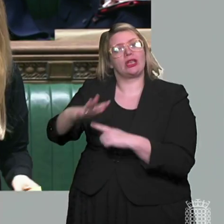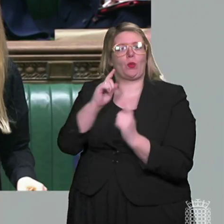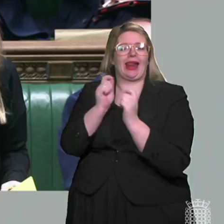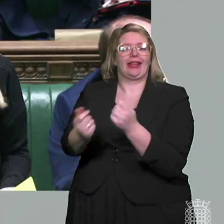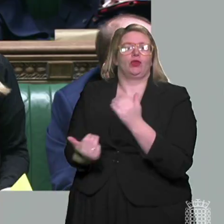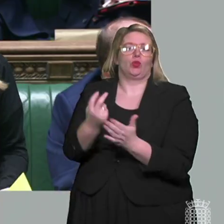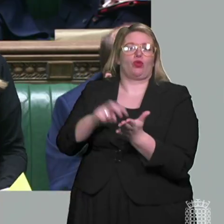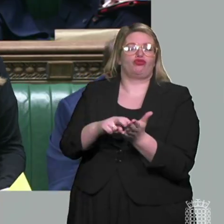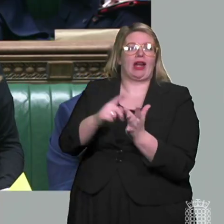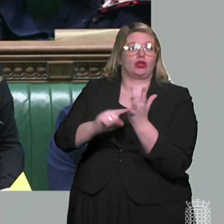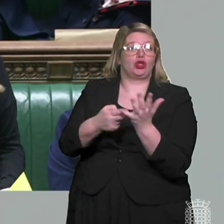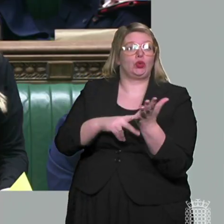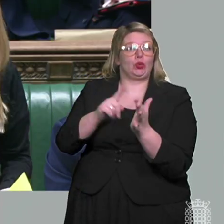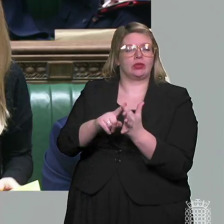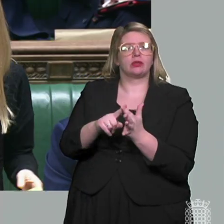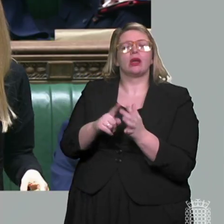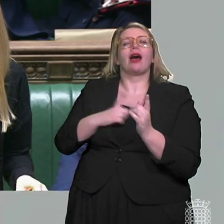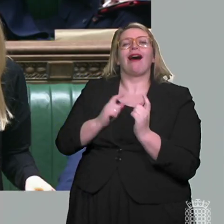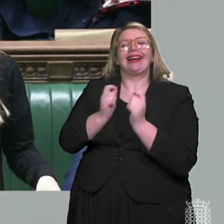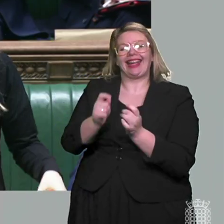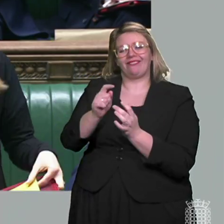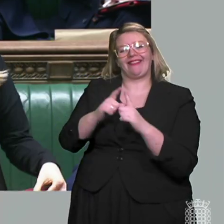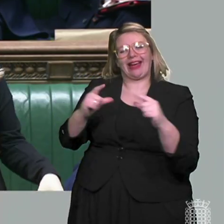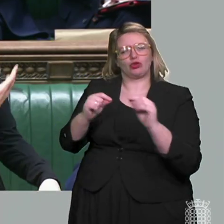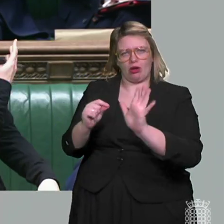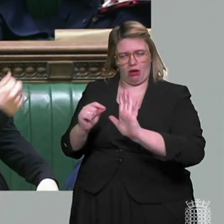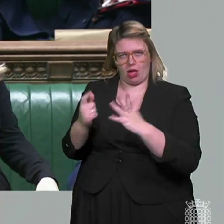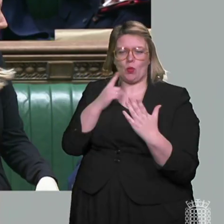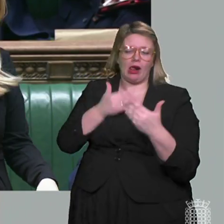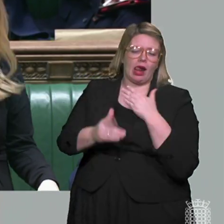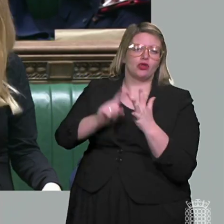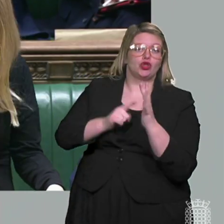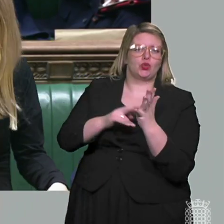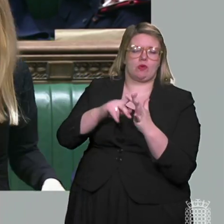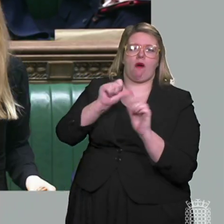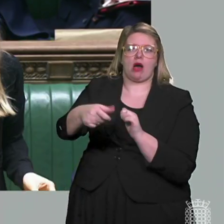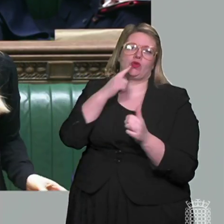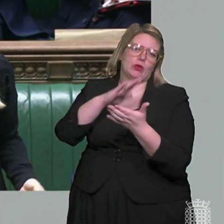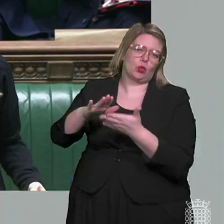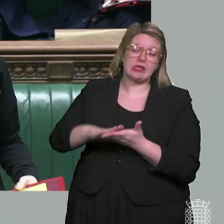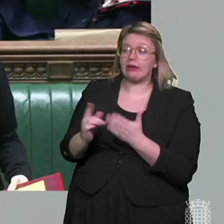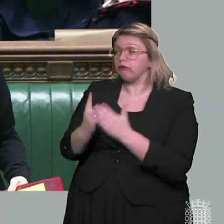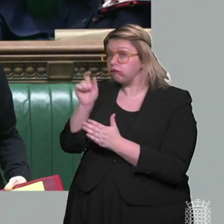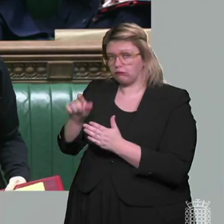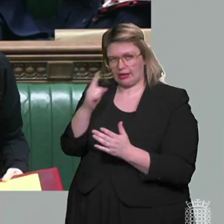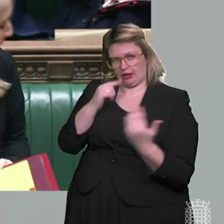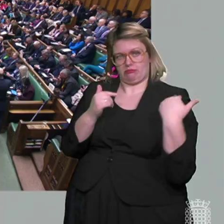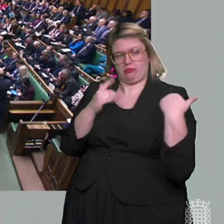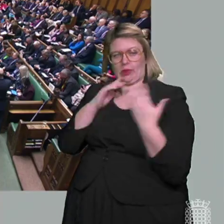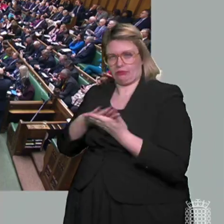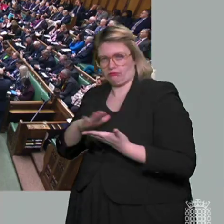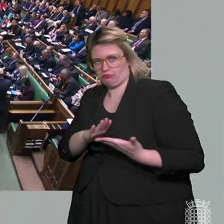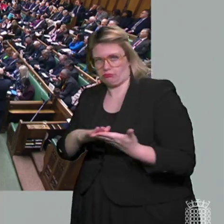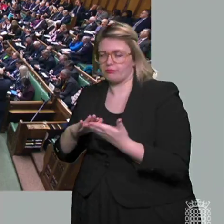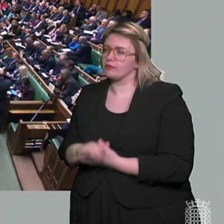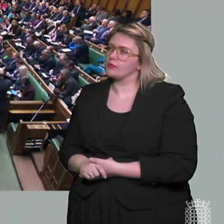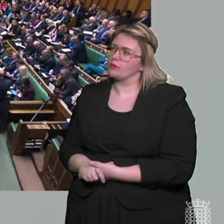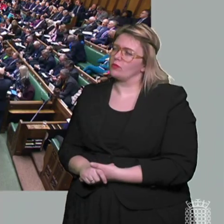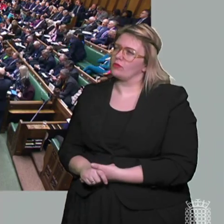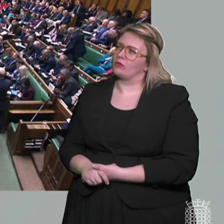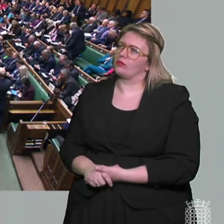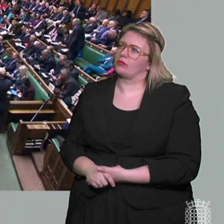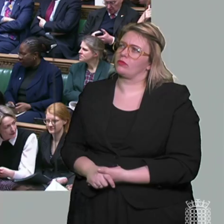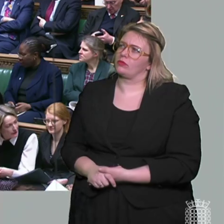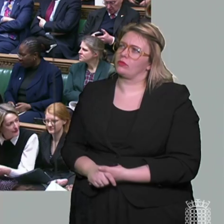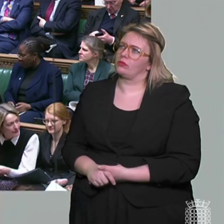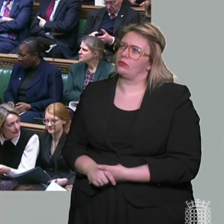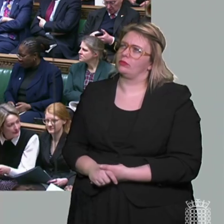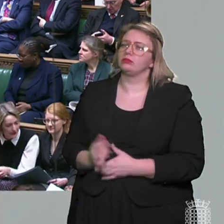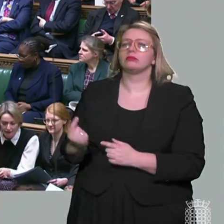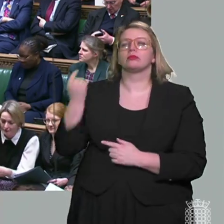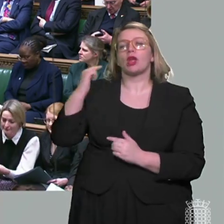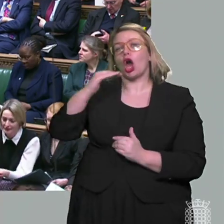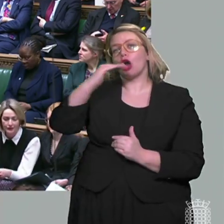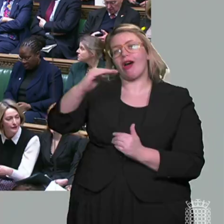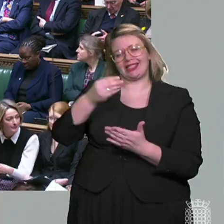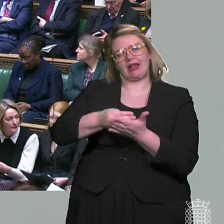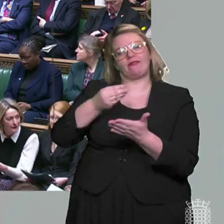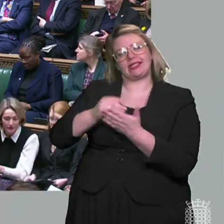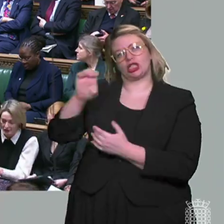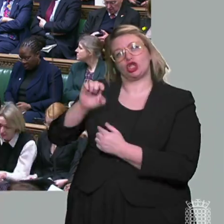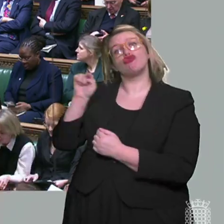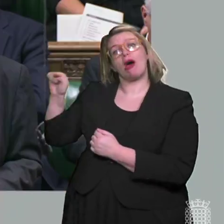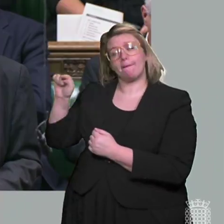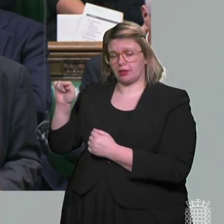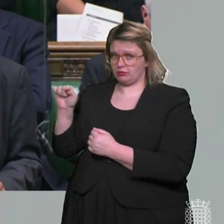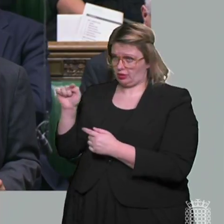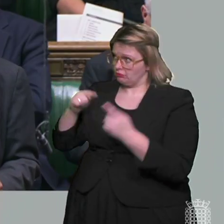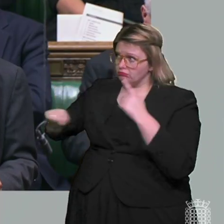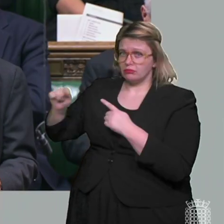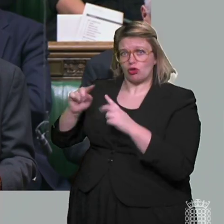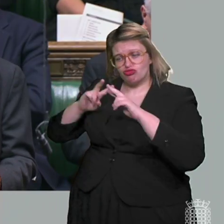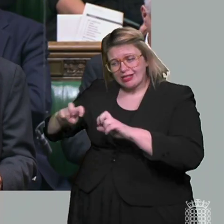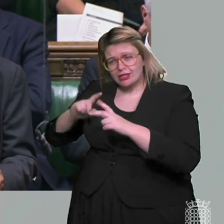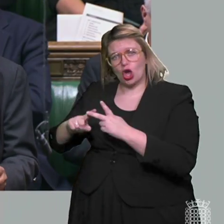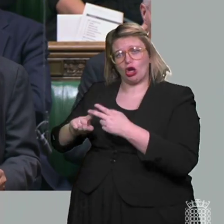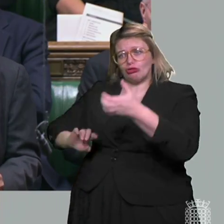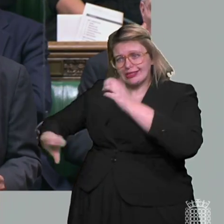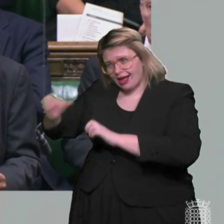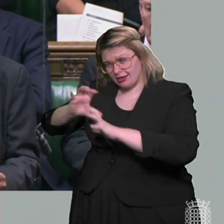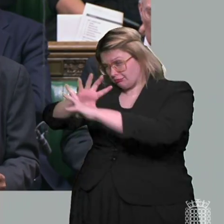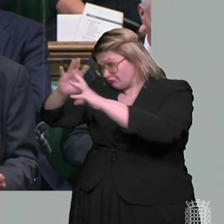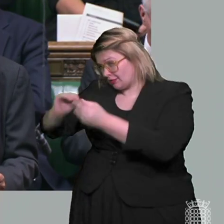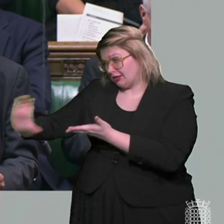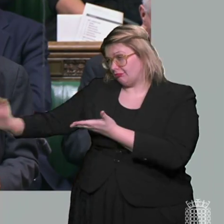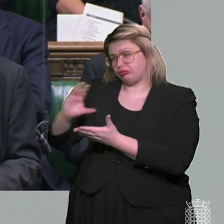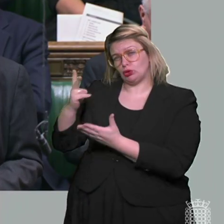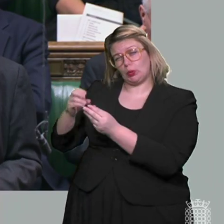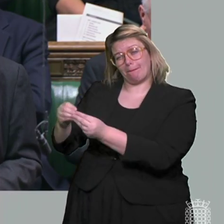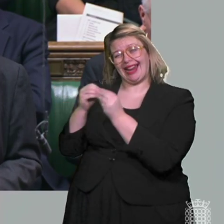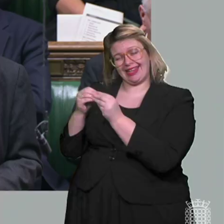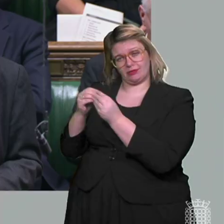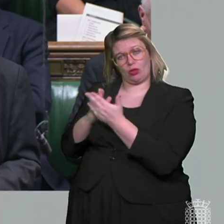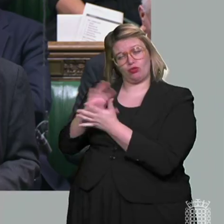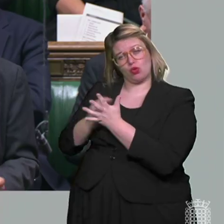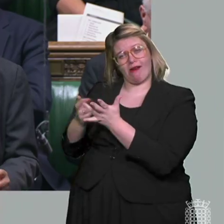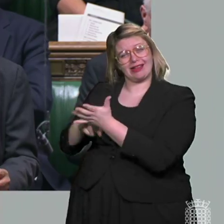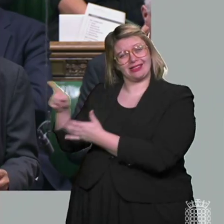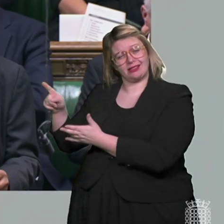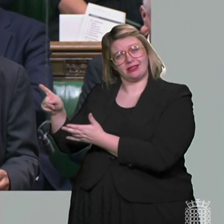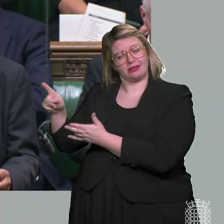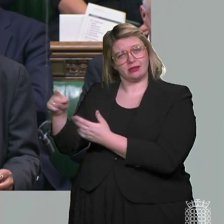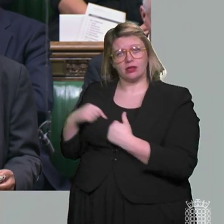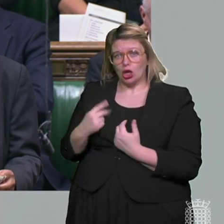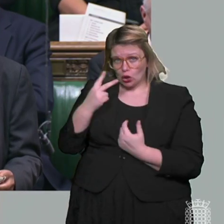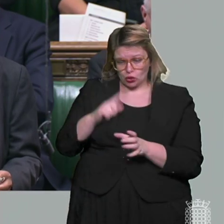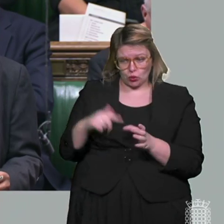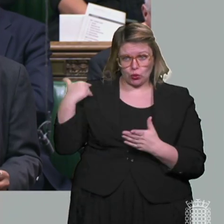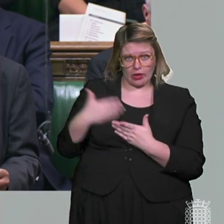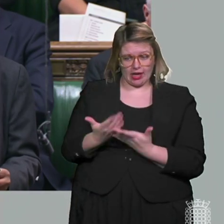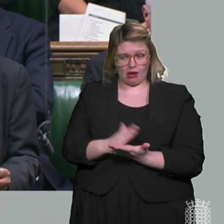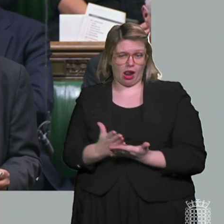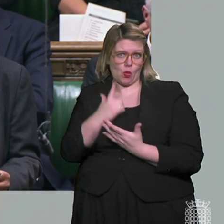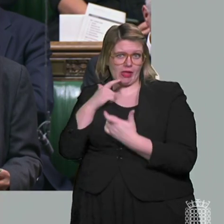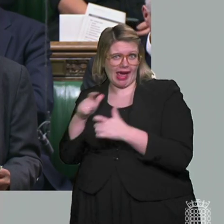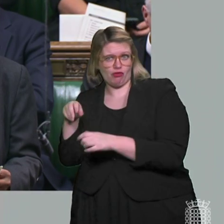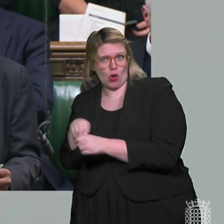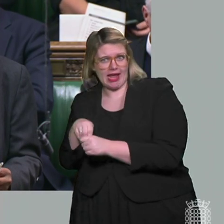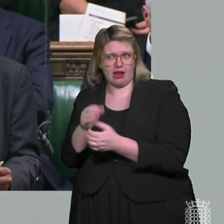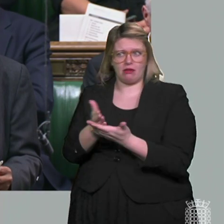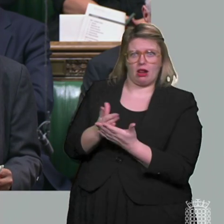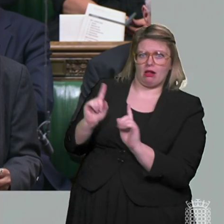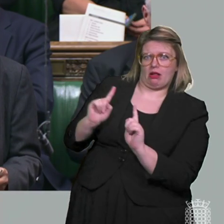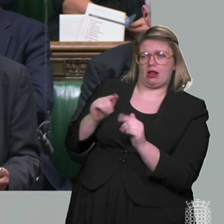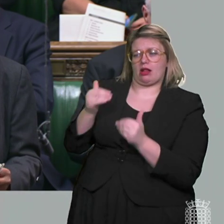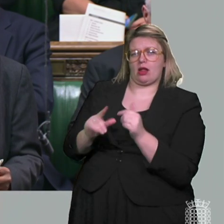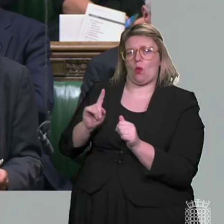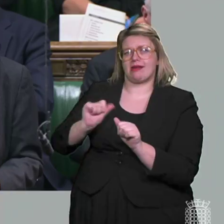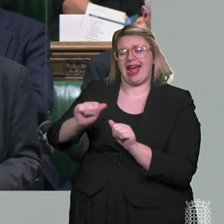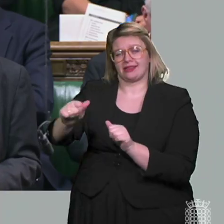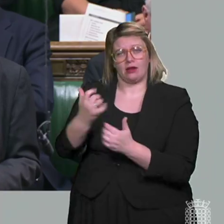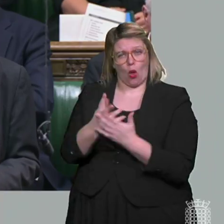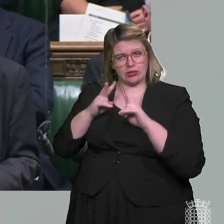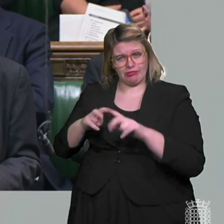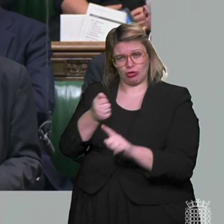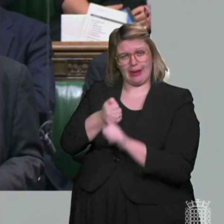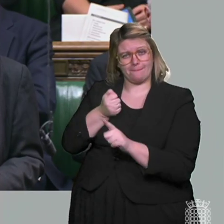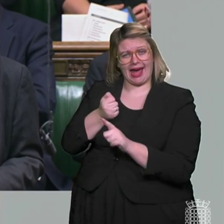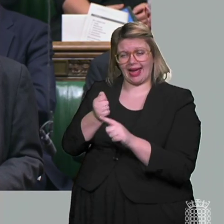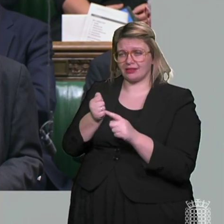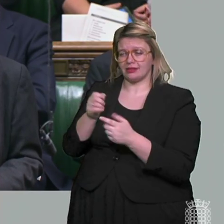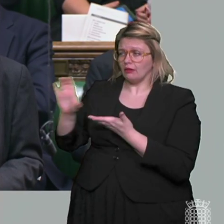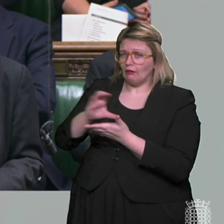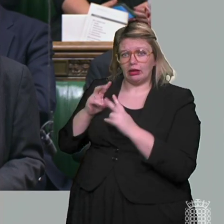We have paused the applications for vouchers to avoid doubling up on public subsidy, but we are happy to look into any specific cases that my honourable Friend wishes to raise via Building Digital UK.